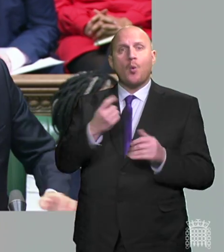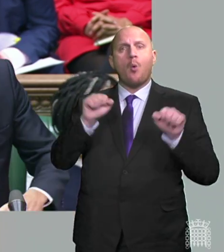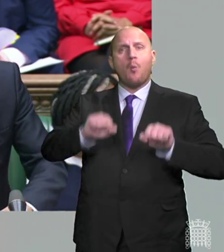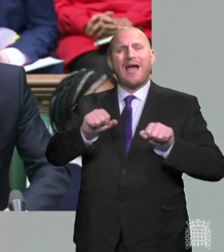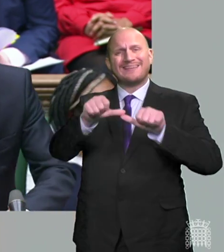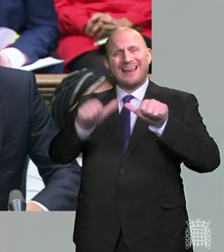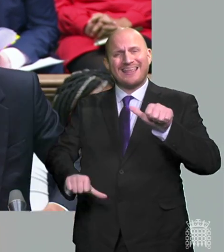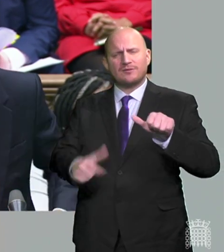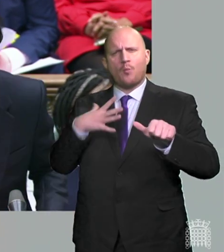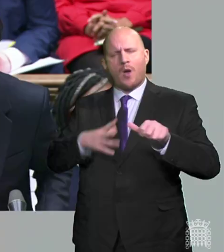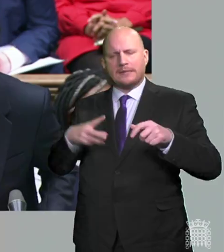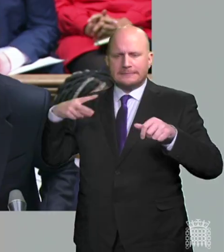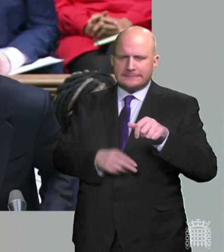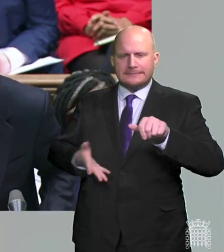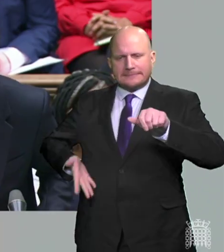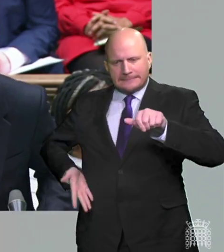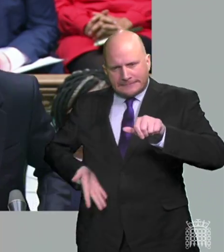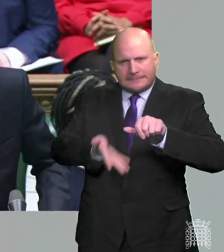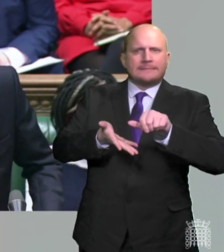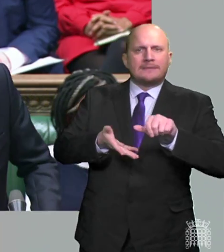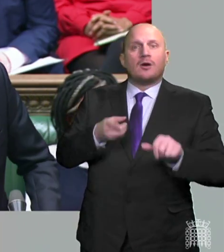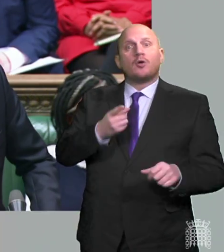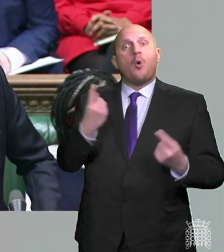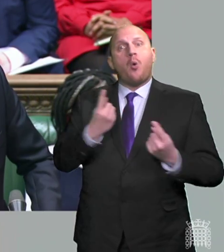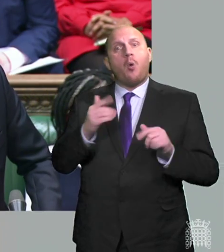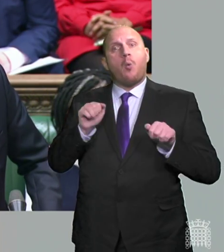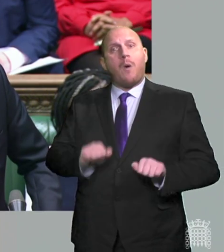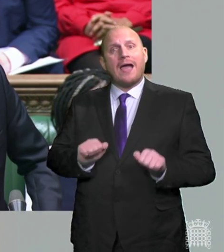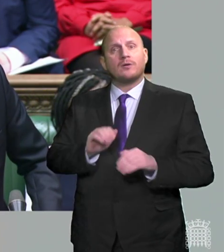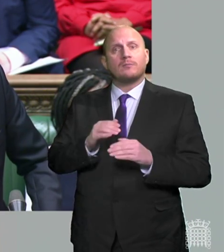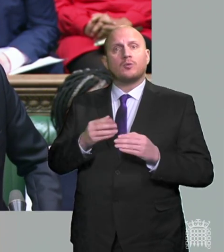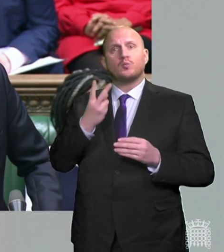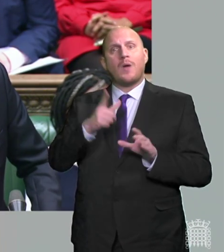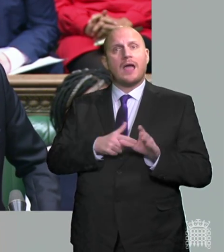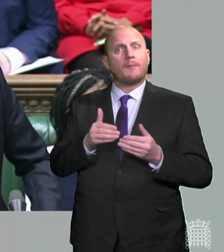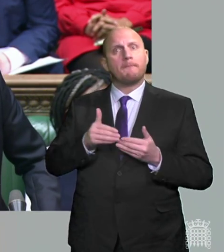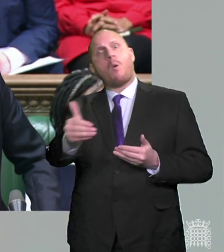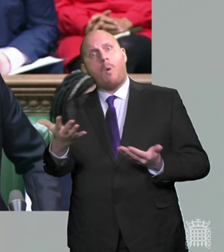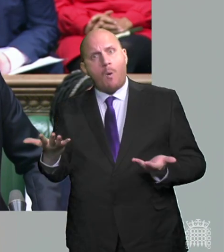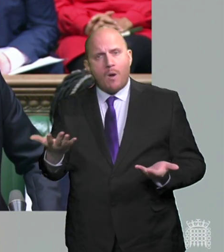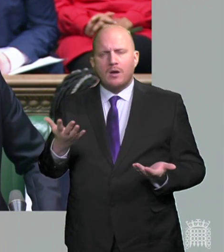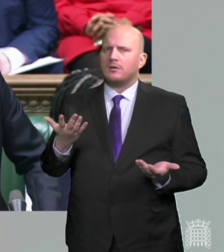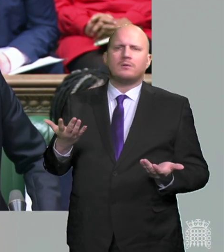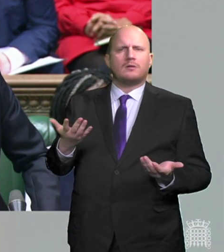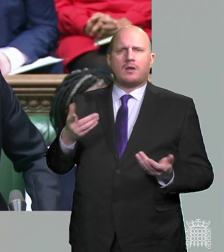We have currently already eliminated waits of over two years and, as the honourable Gentleman says, there is more to go.